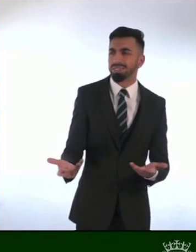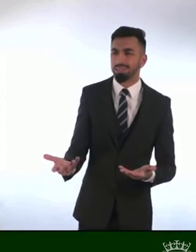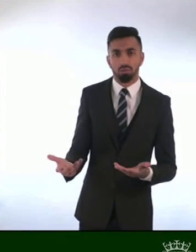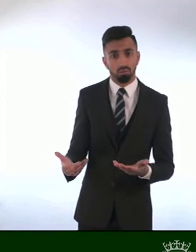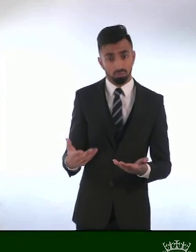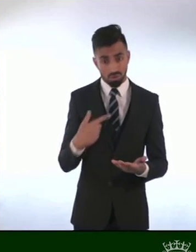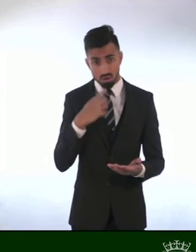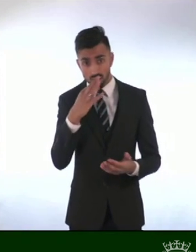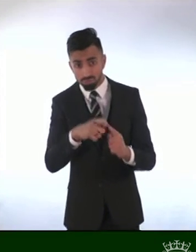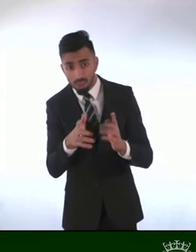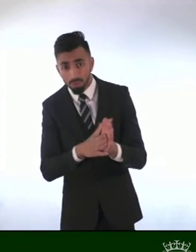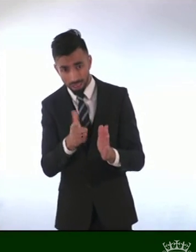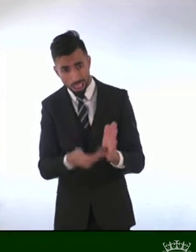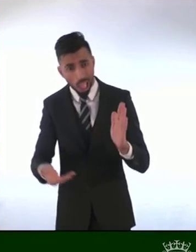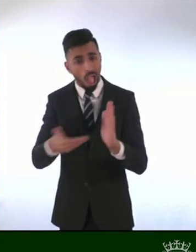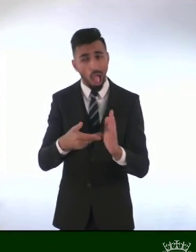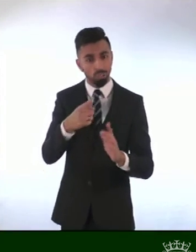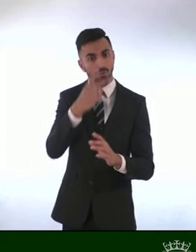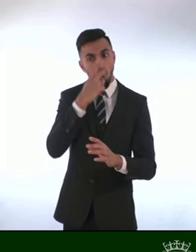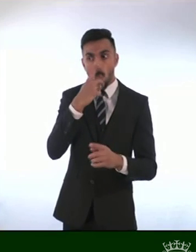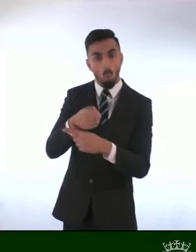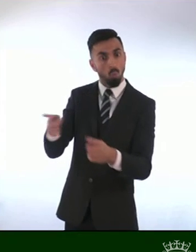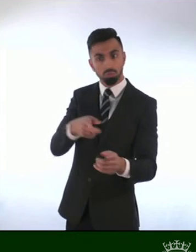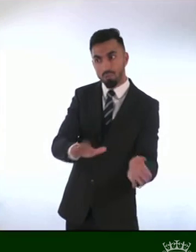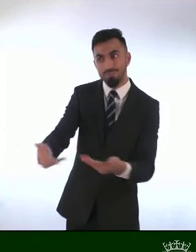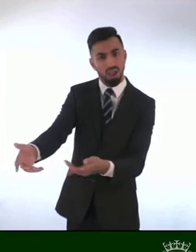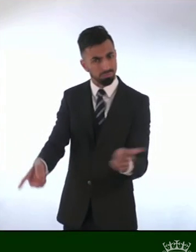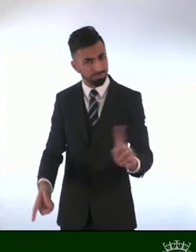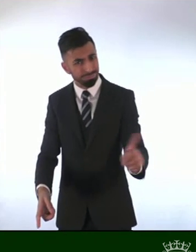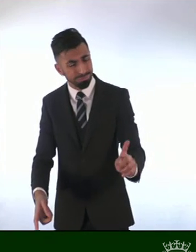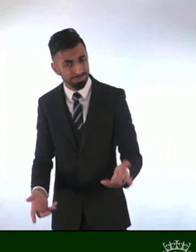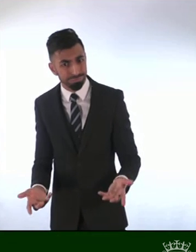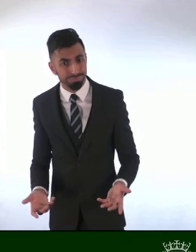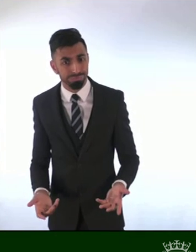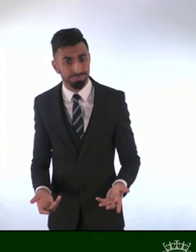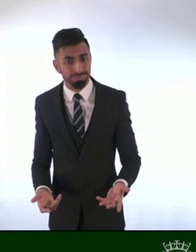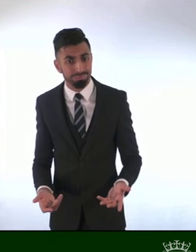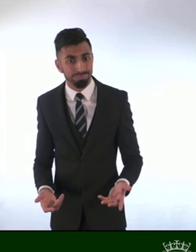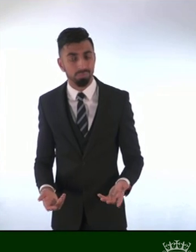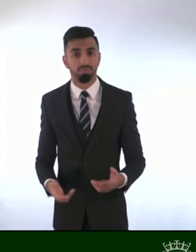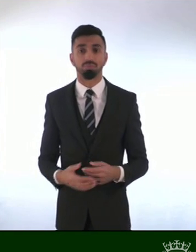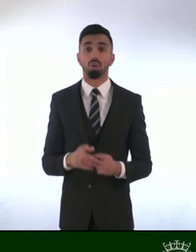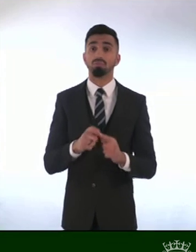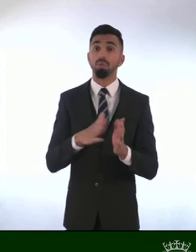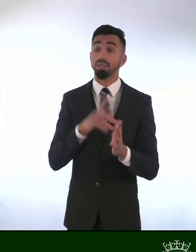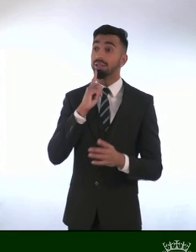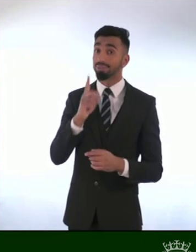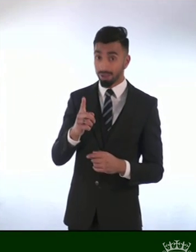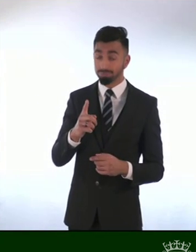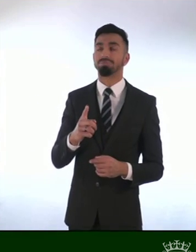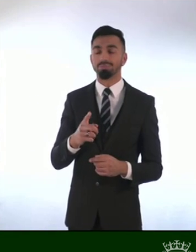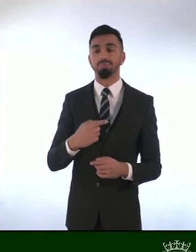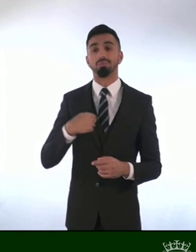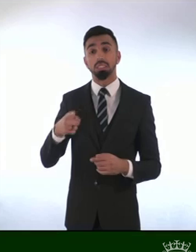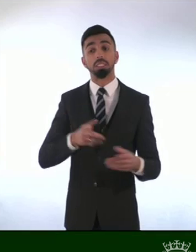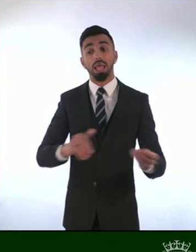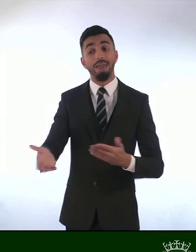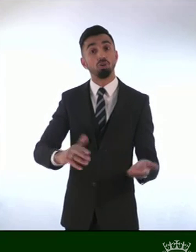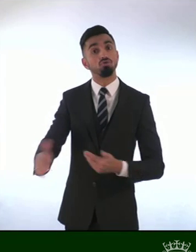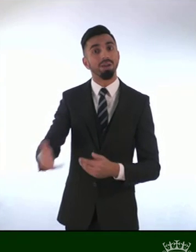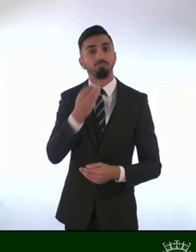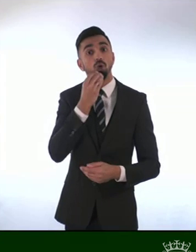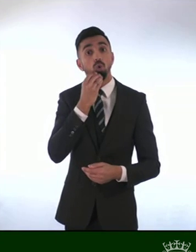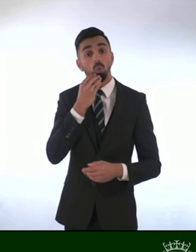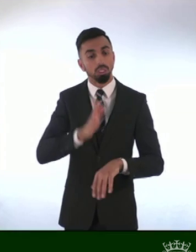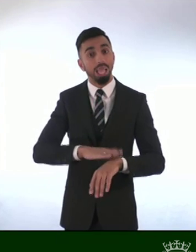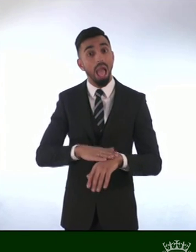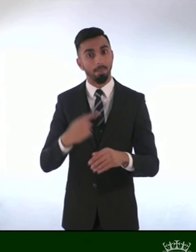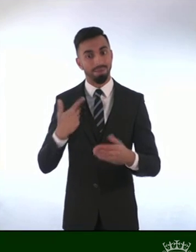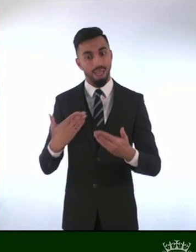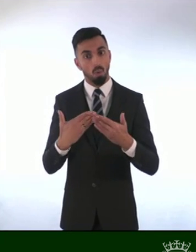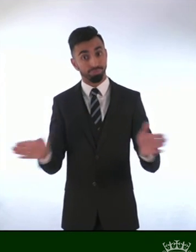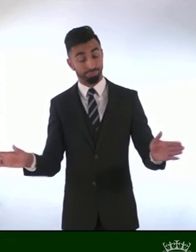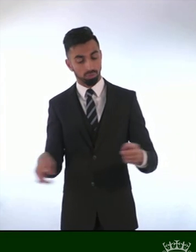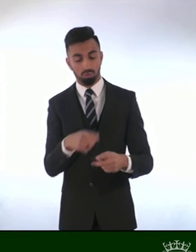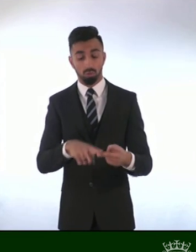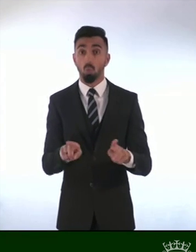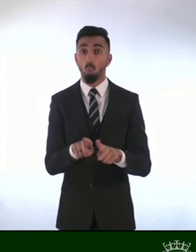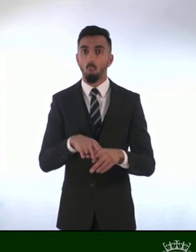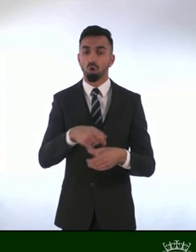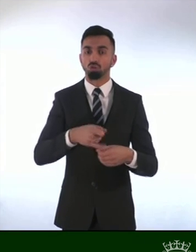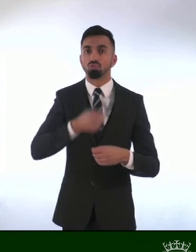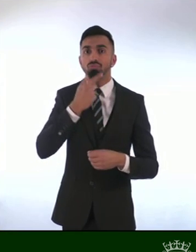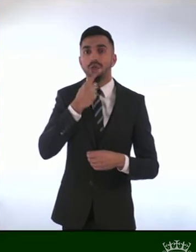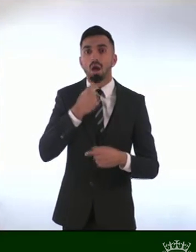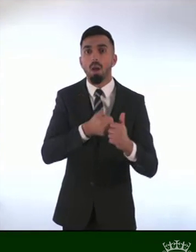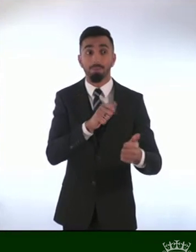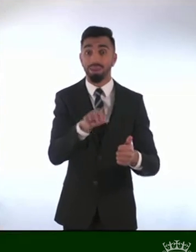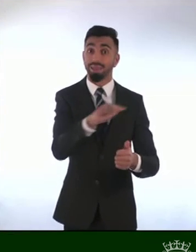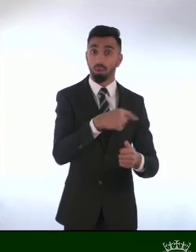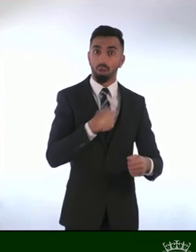We are extending the hours in which deliveries can be made, and we are talking right now with the Pharmaceutical Services Negotiating Committee about ensuring that pharmaceutical goods get at the right time to the customers who need them.